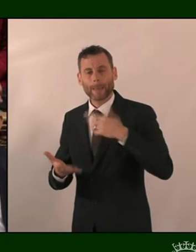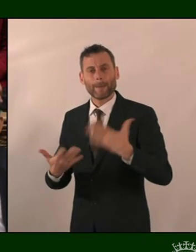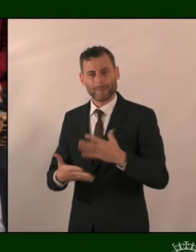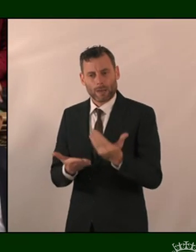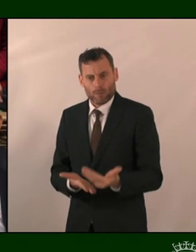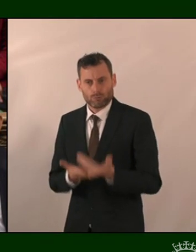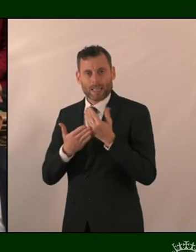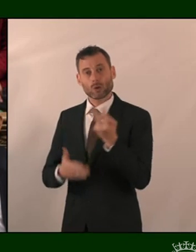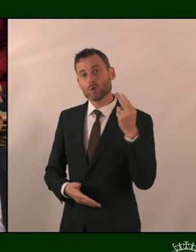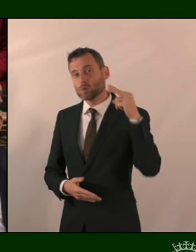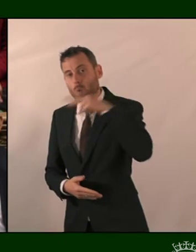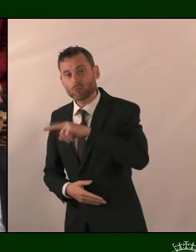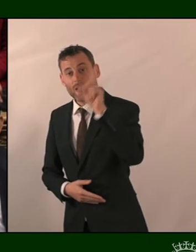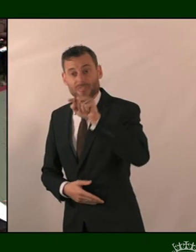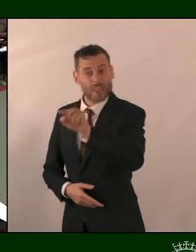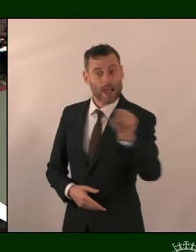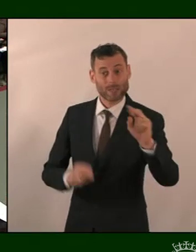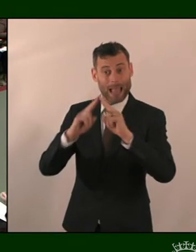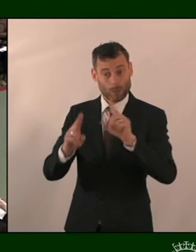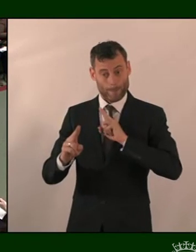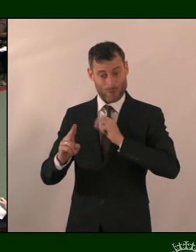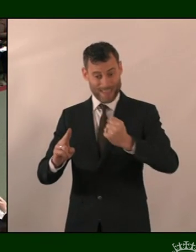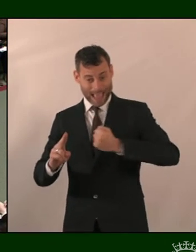We do not hear that from the right honourable Member.